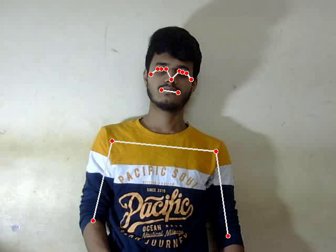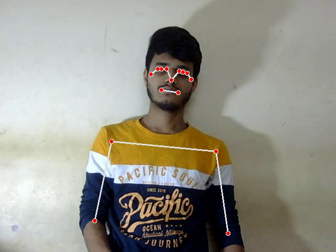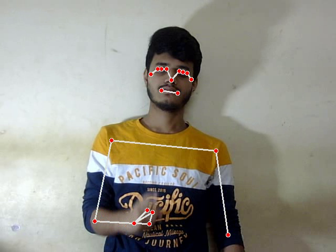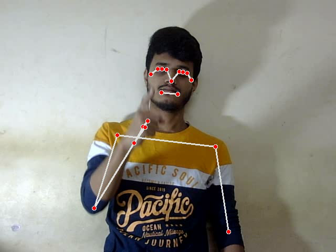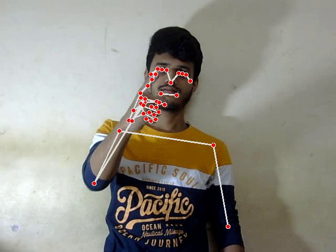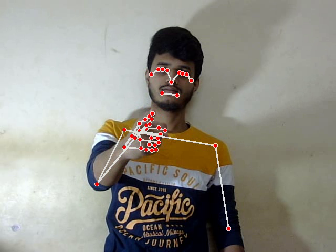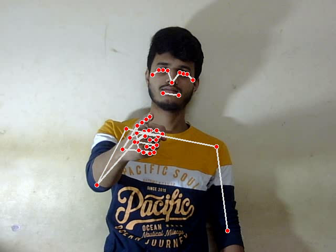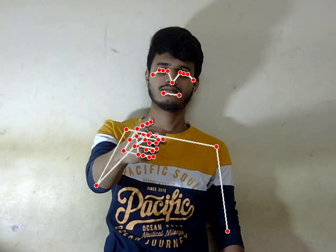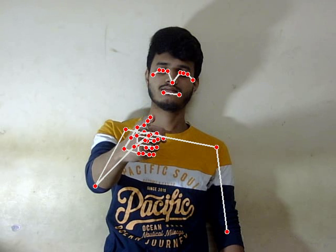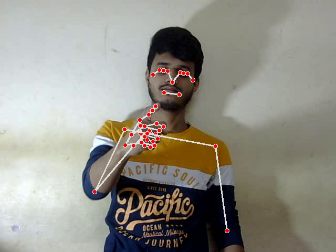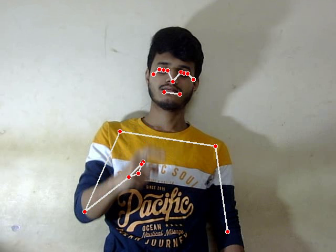you